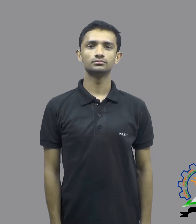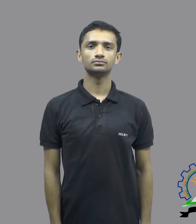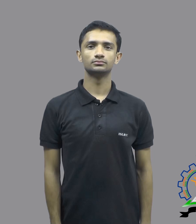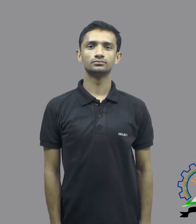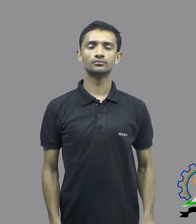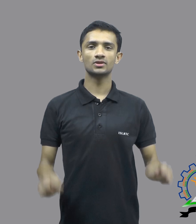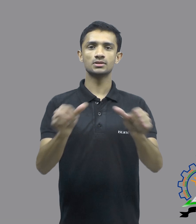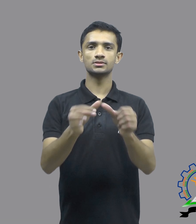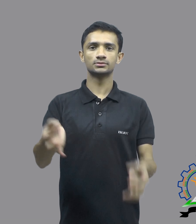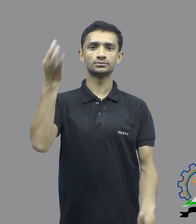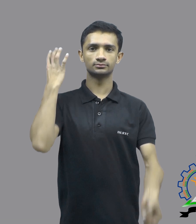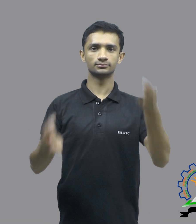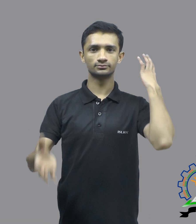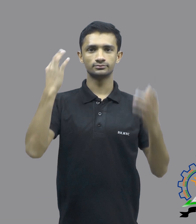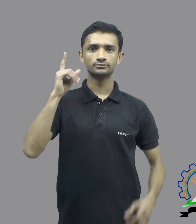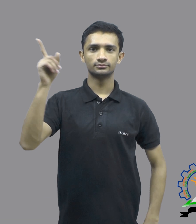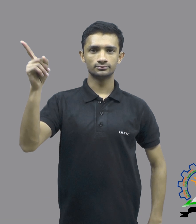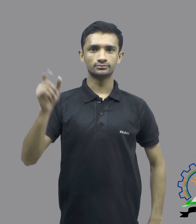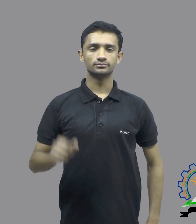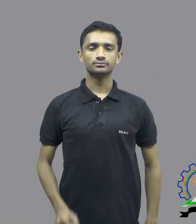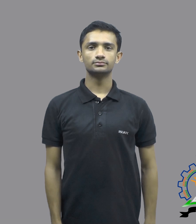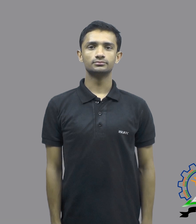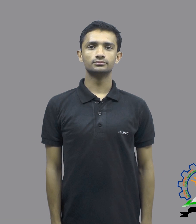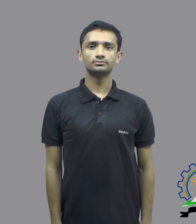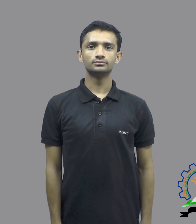Assam